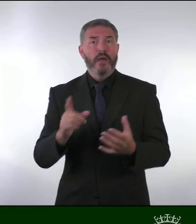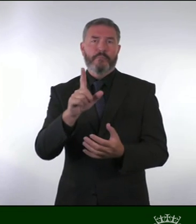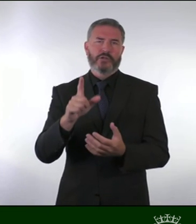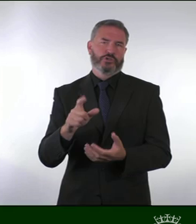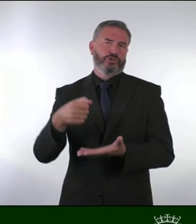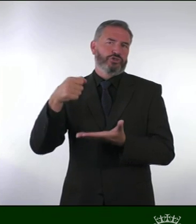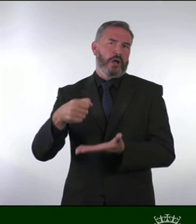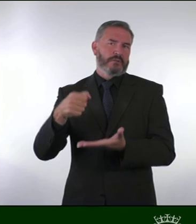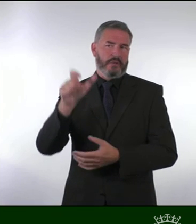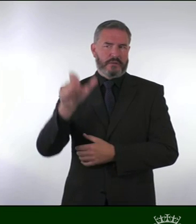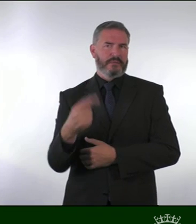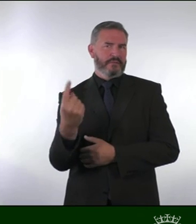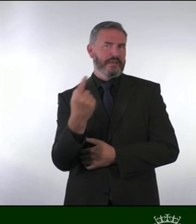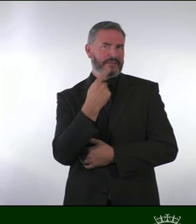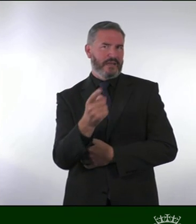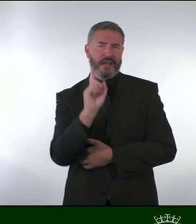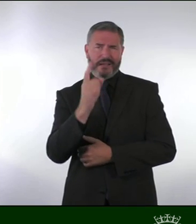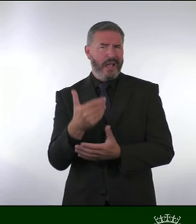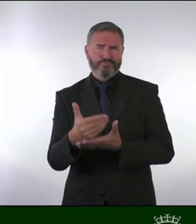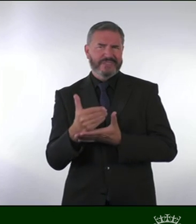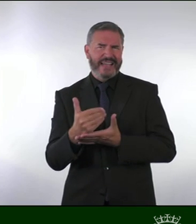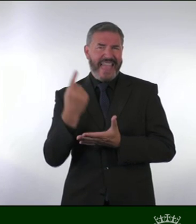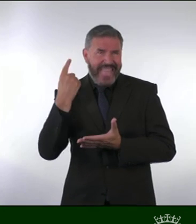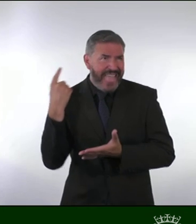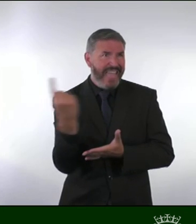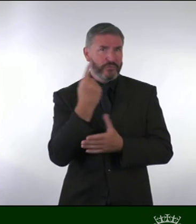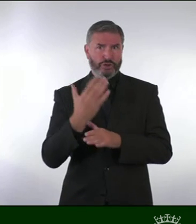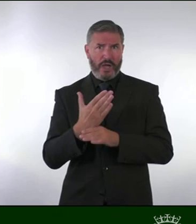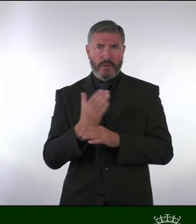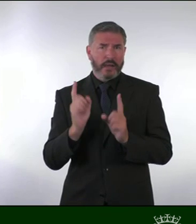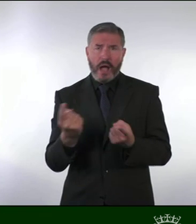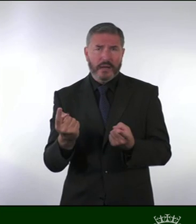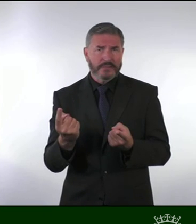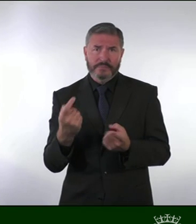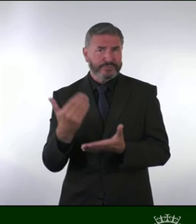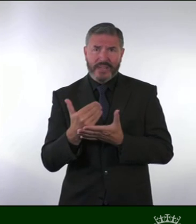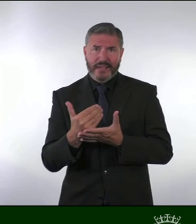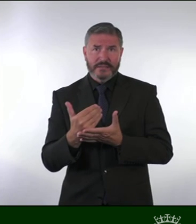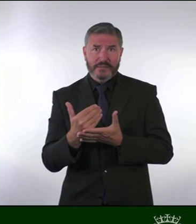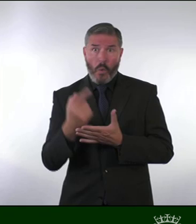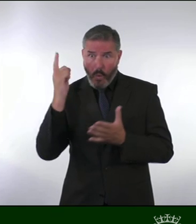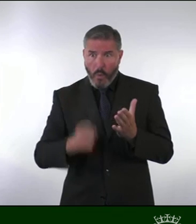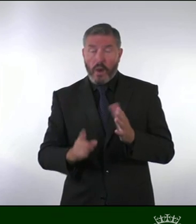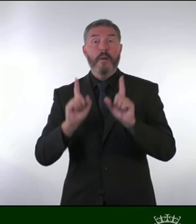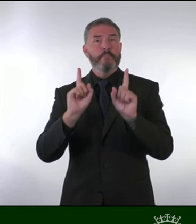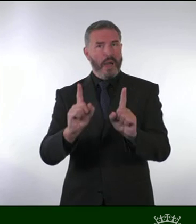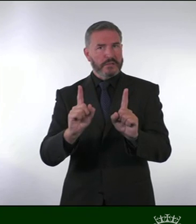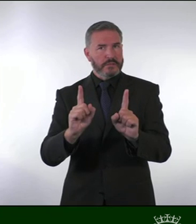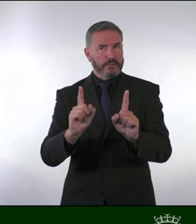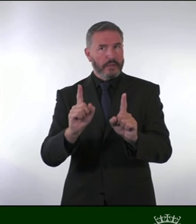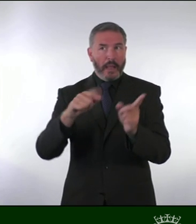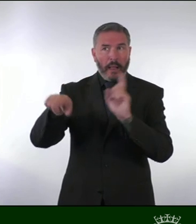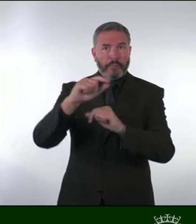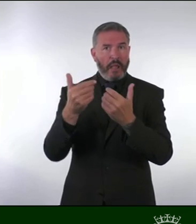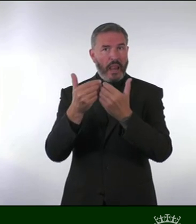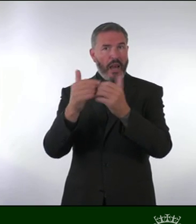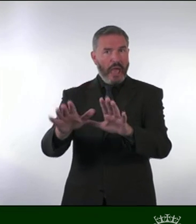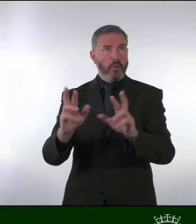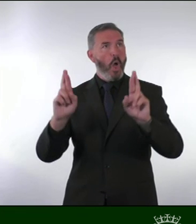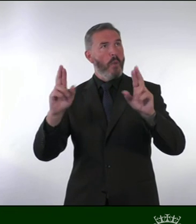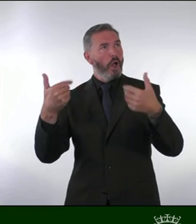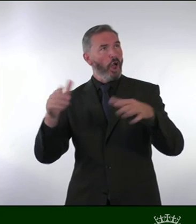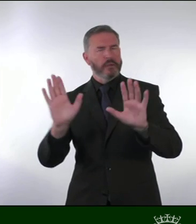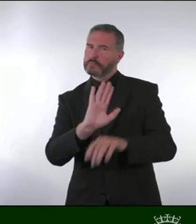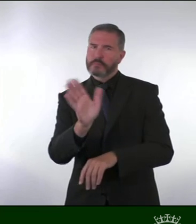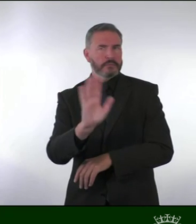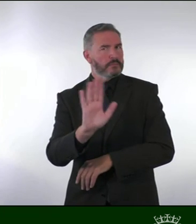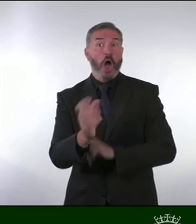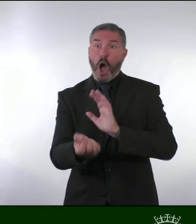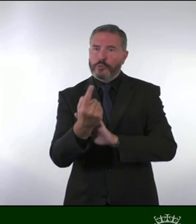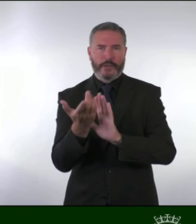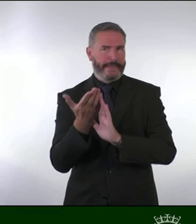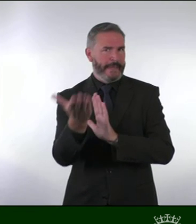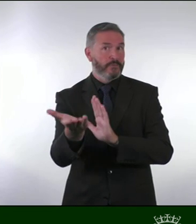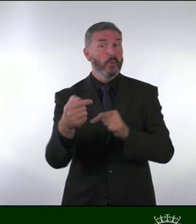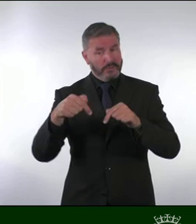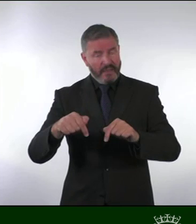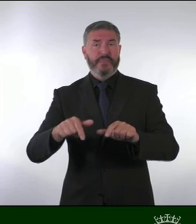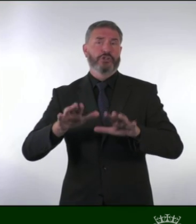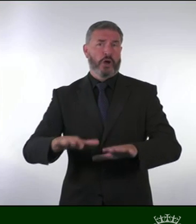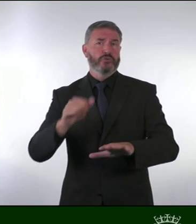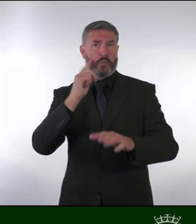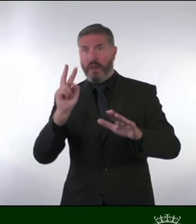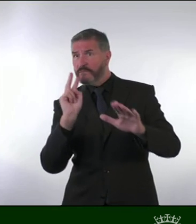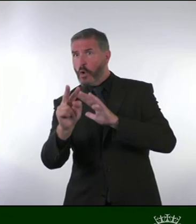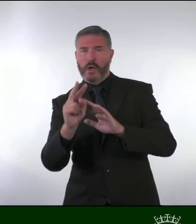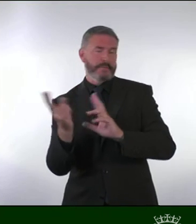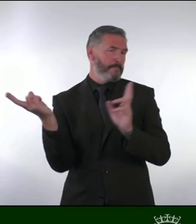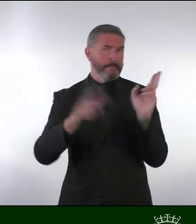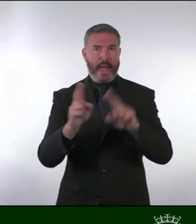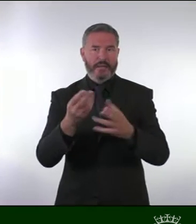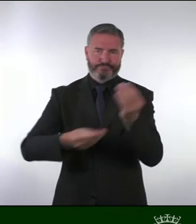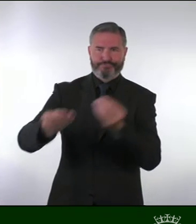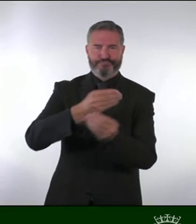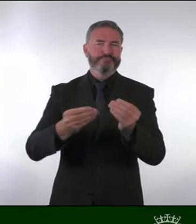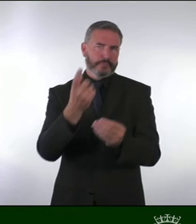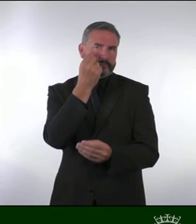As the Chancellor has said, we must be clear with the country that we cannot protect every job, but no one will be left without hope or opportunity, and this country will bounce back stronger than ever before.